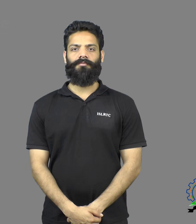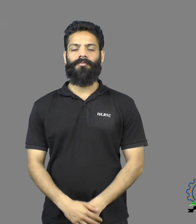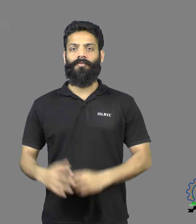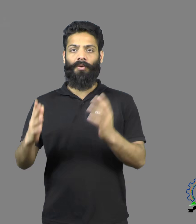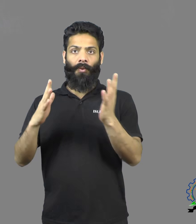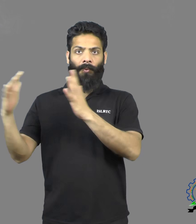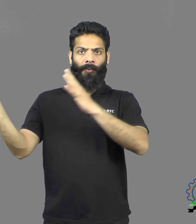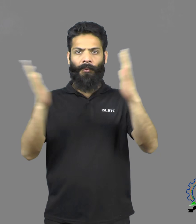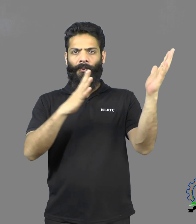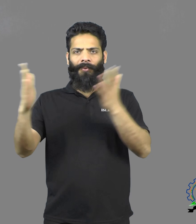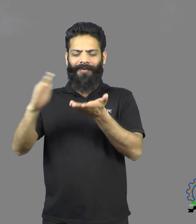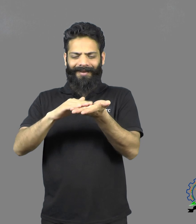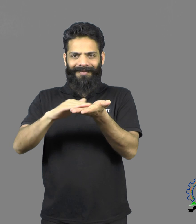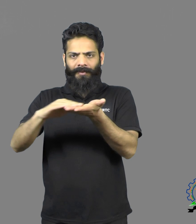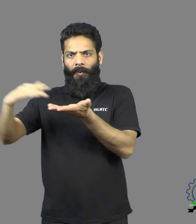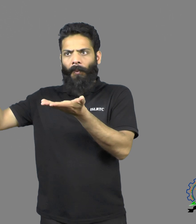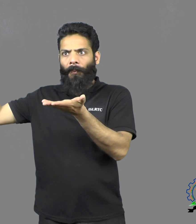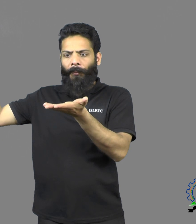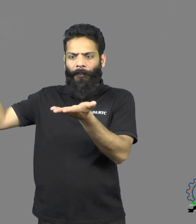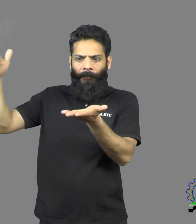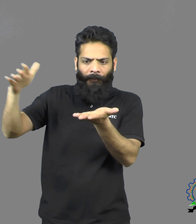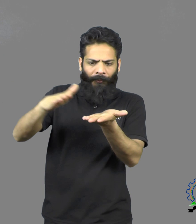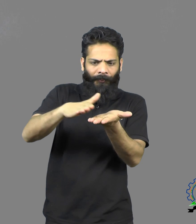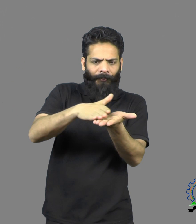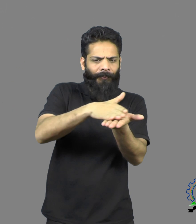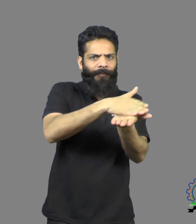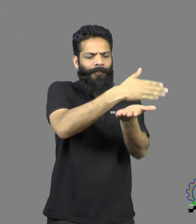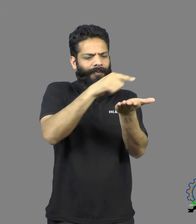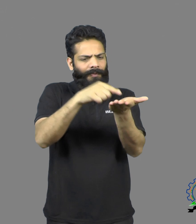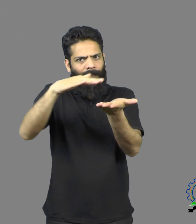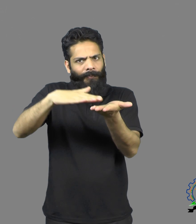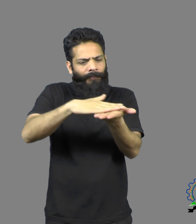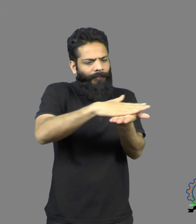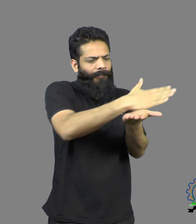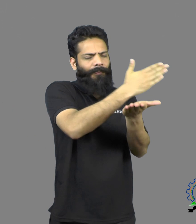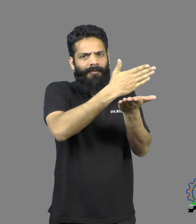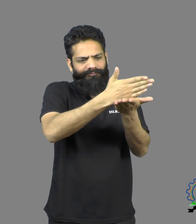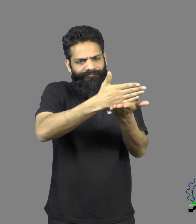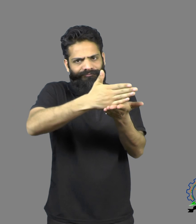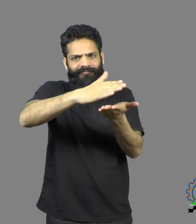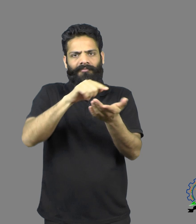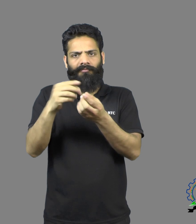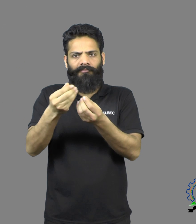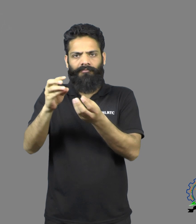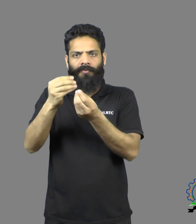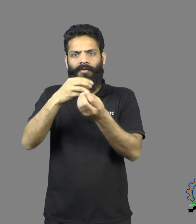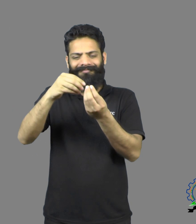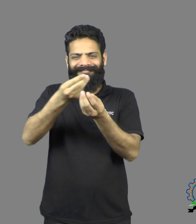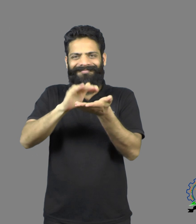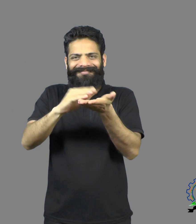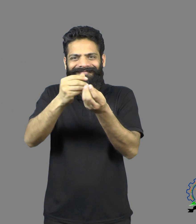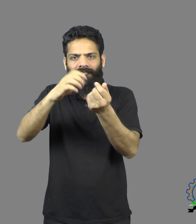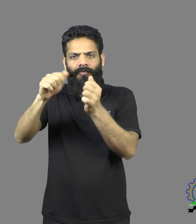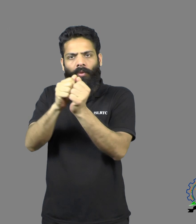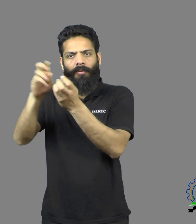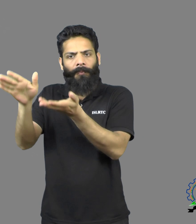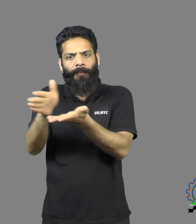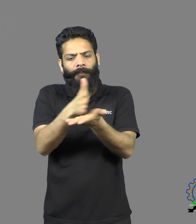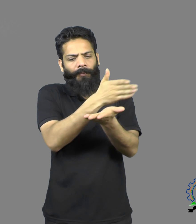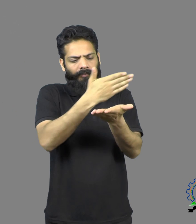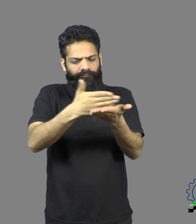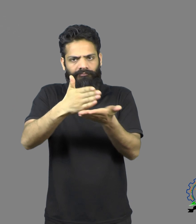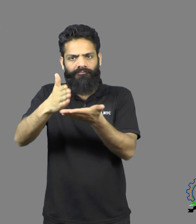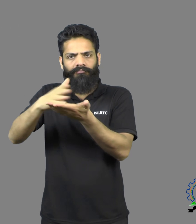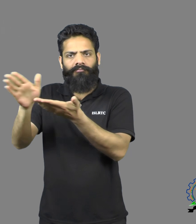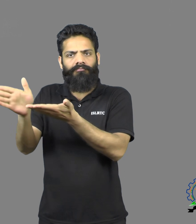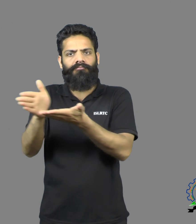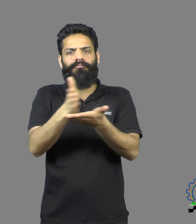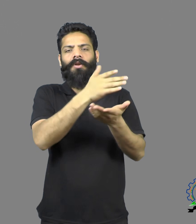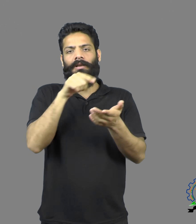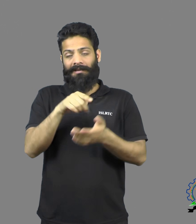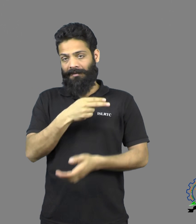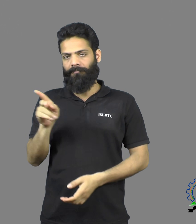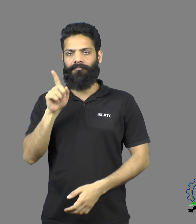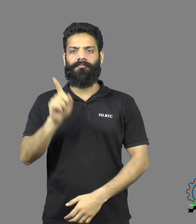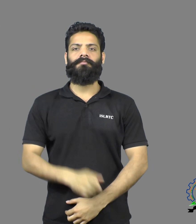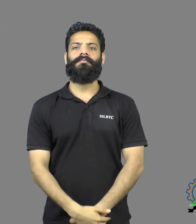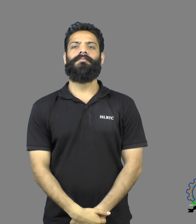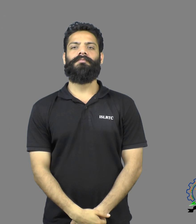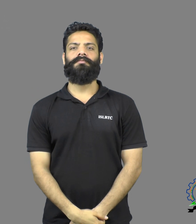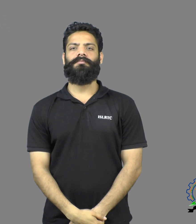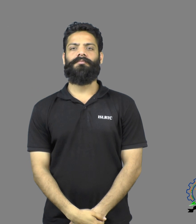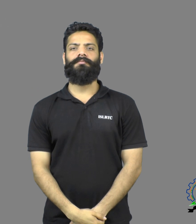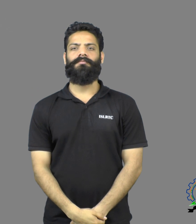Wind Erosion